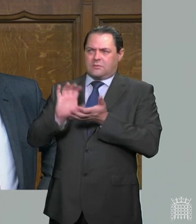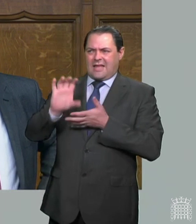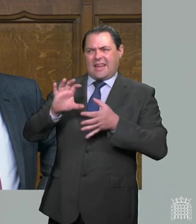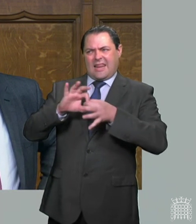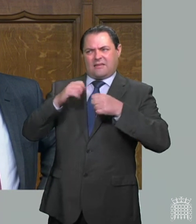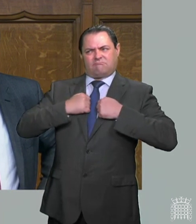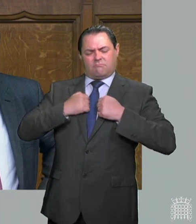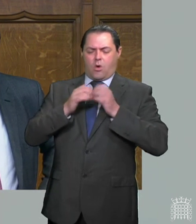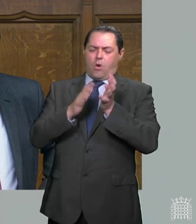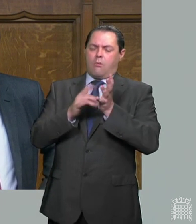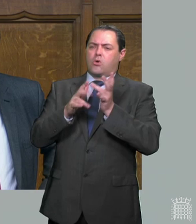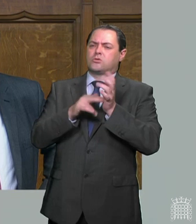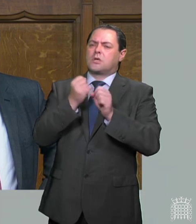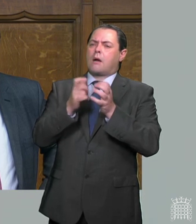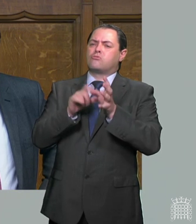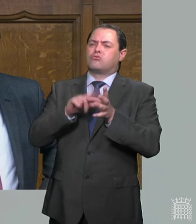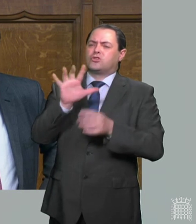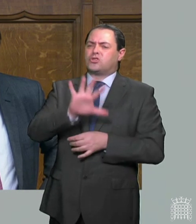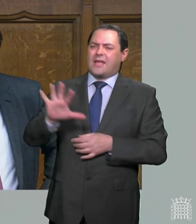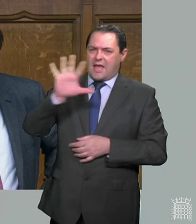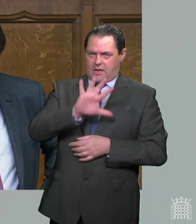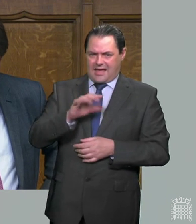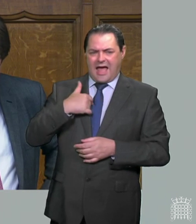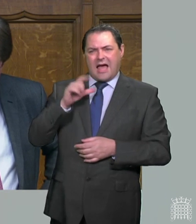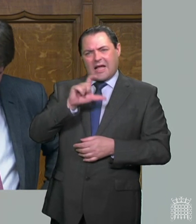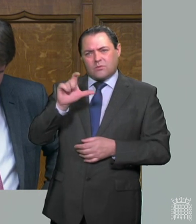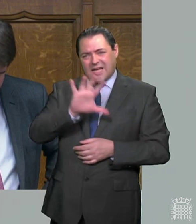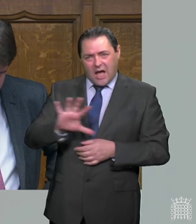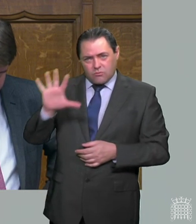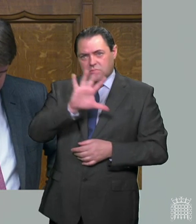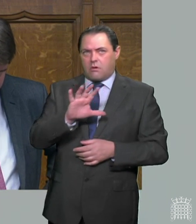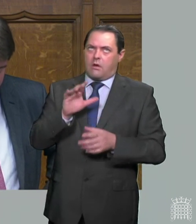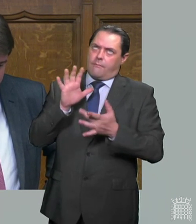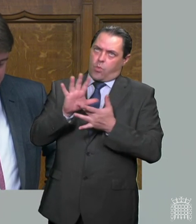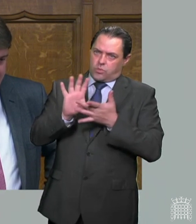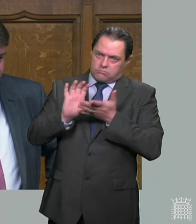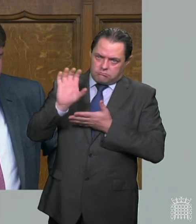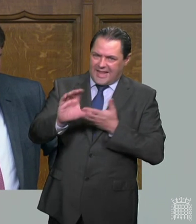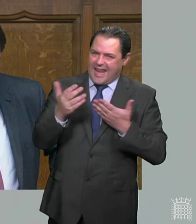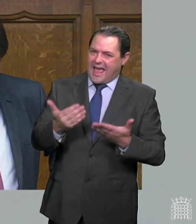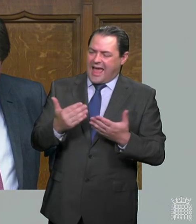It is a game changer for our county council and critical investment at this critical time.